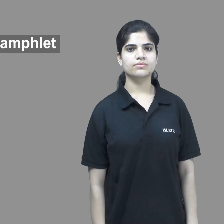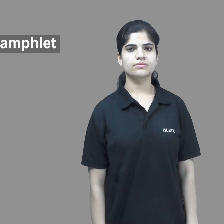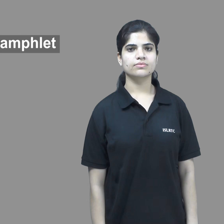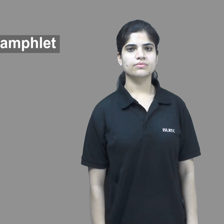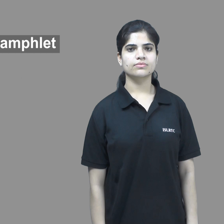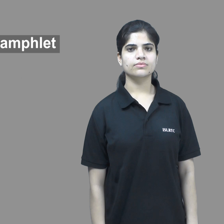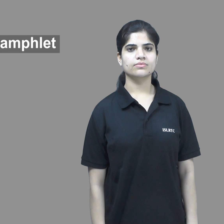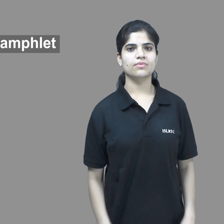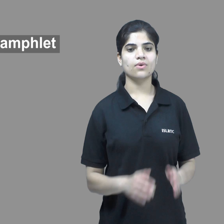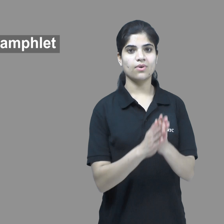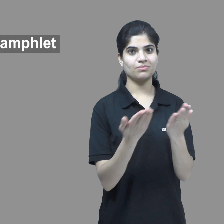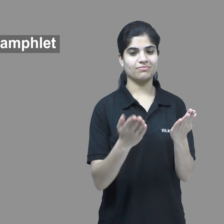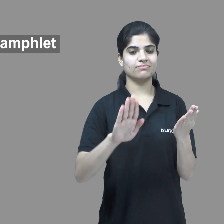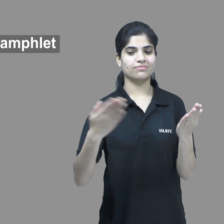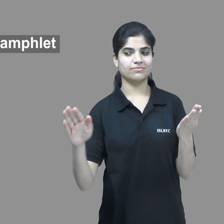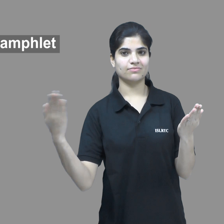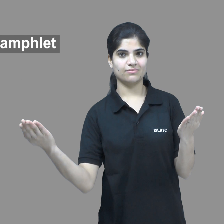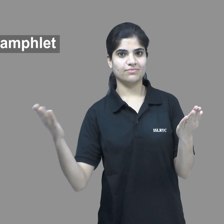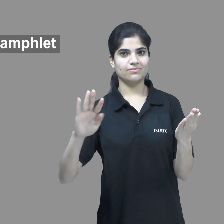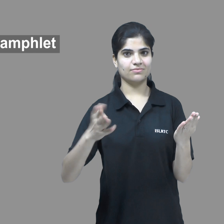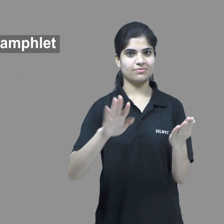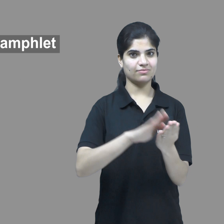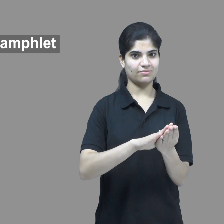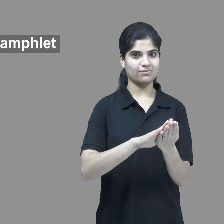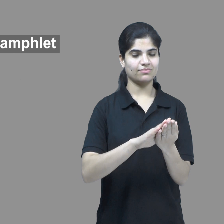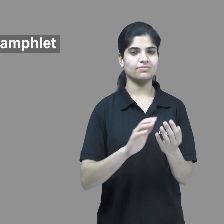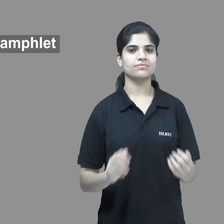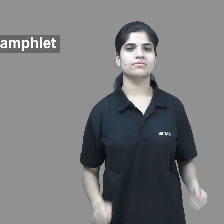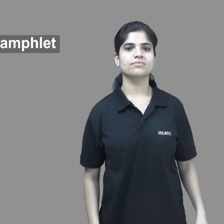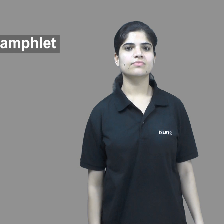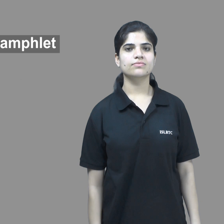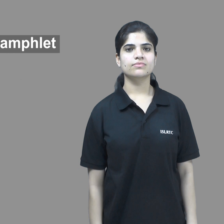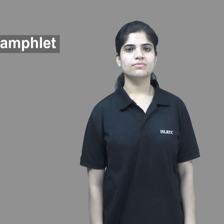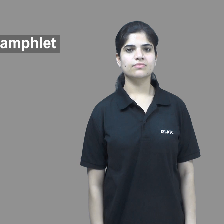Pamphlet